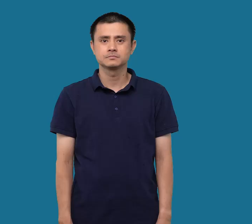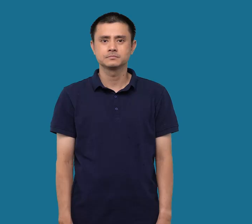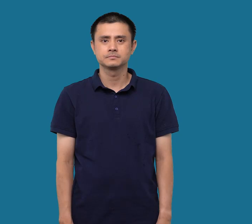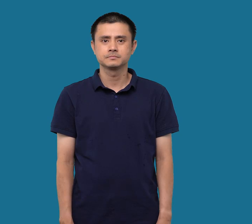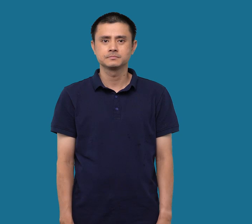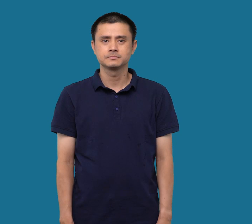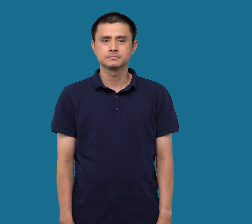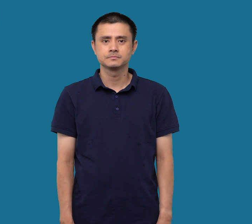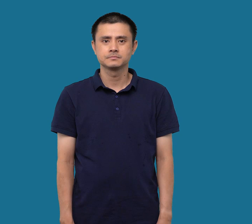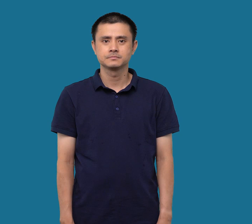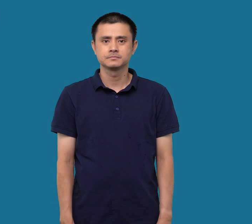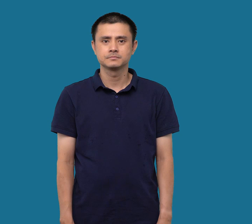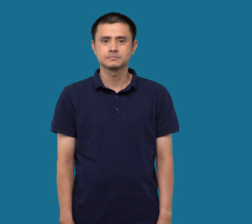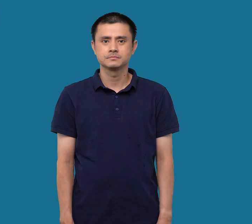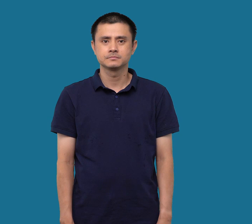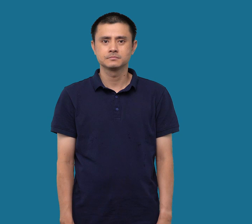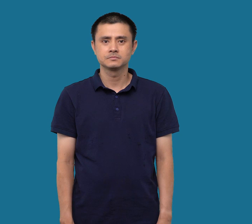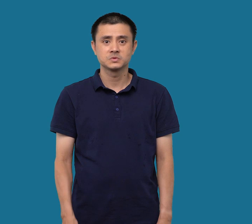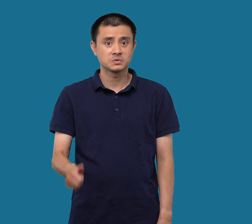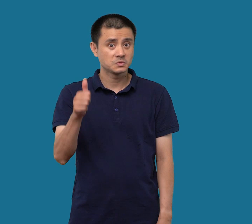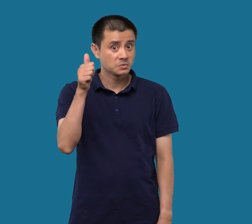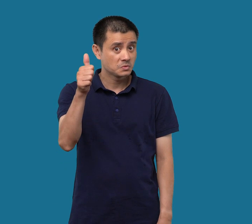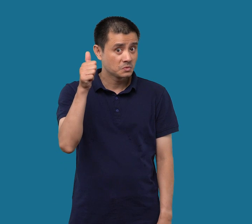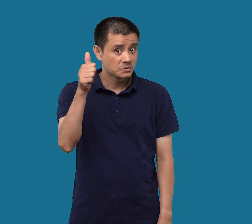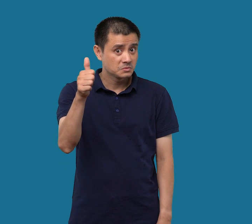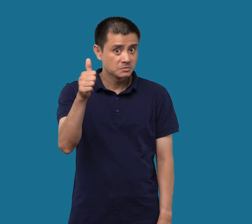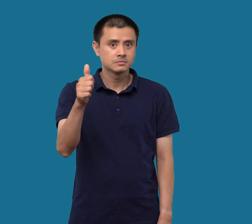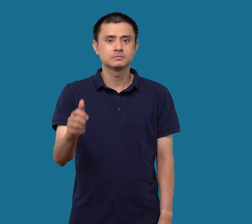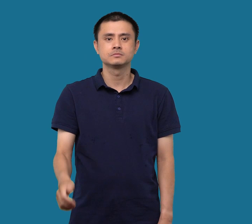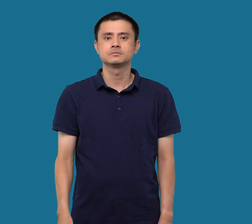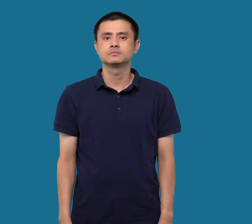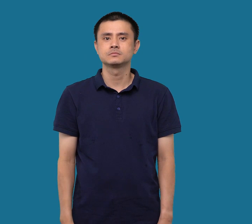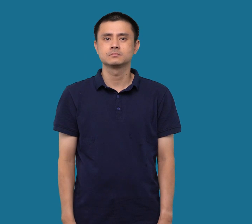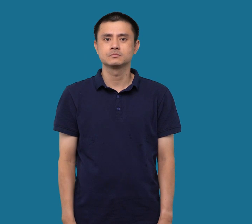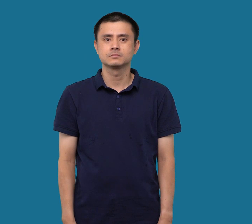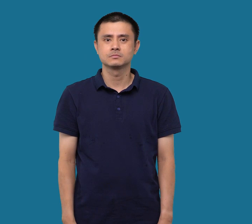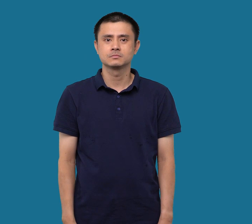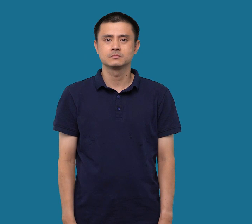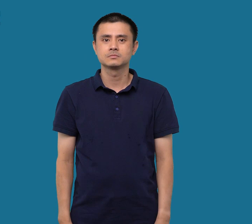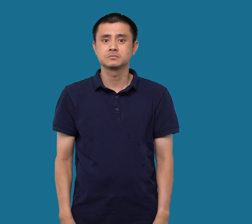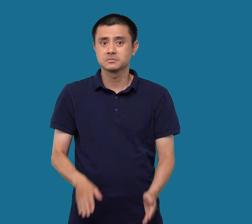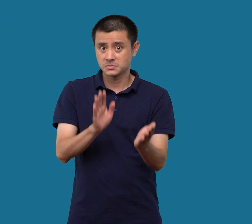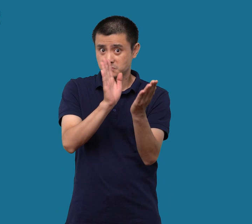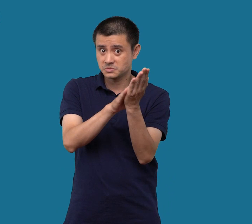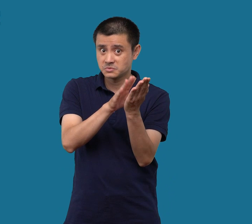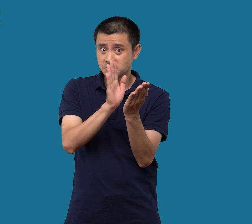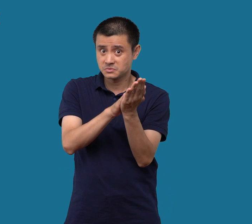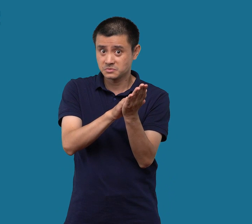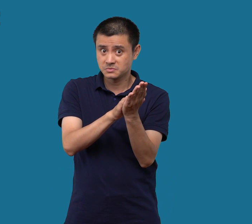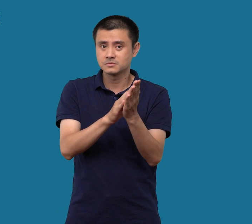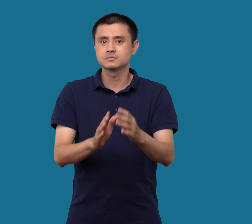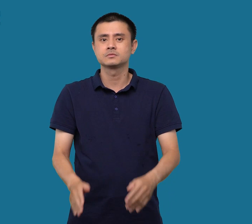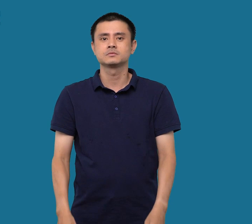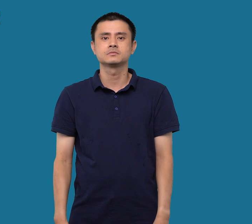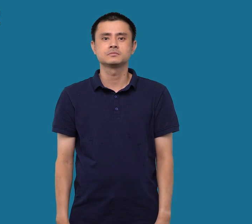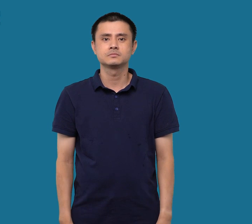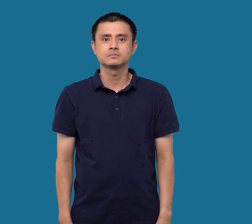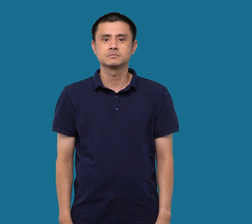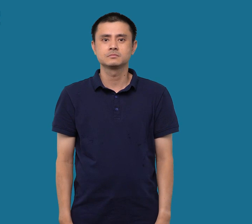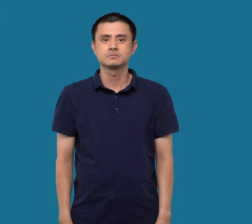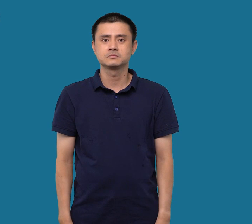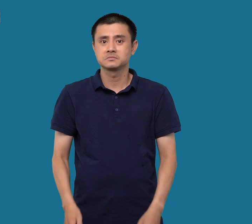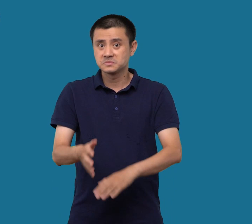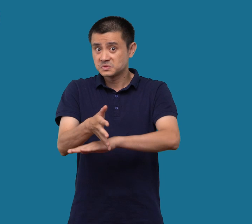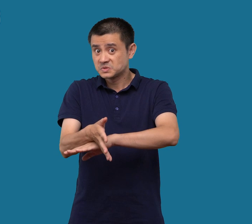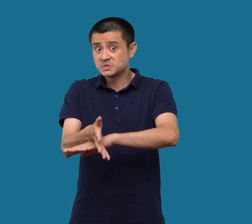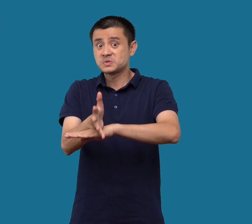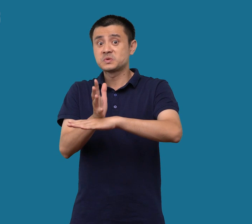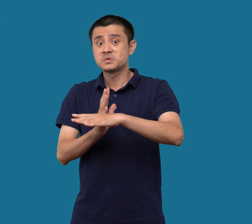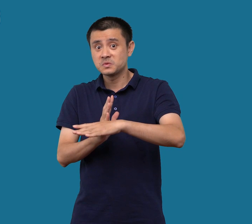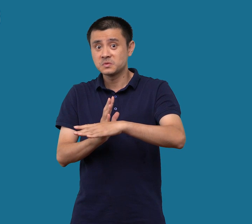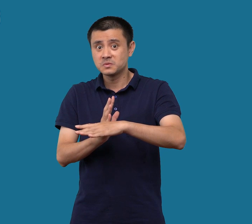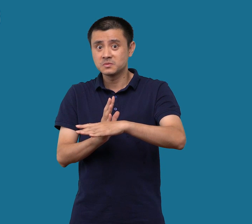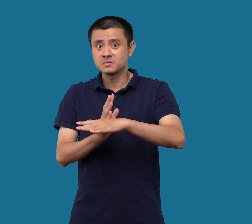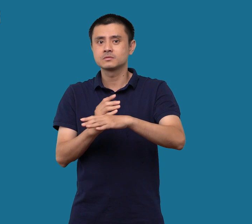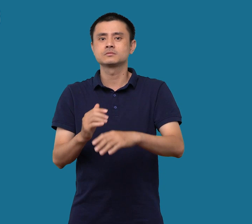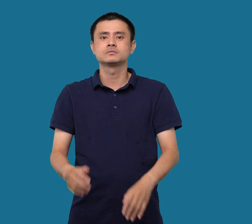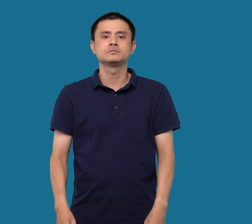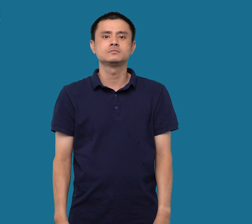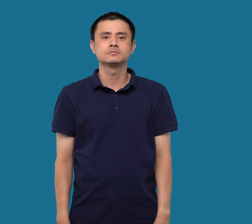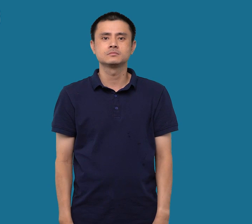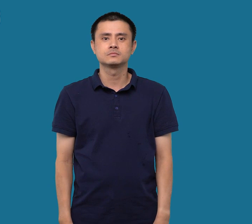giỏi